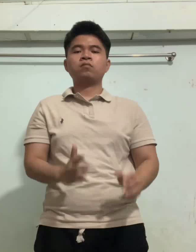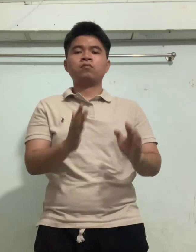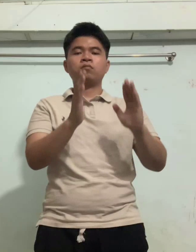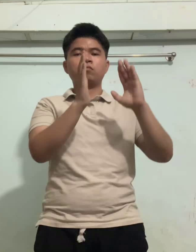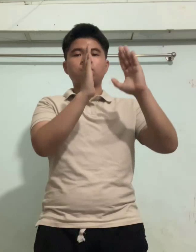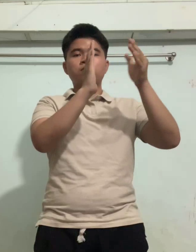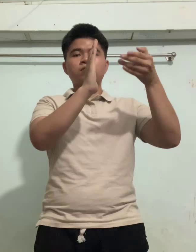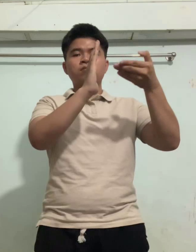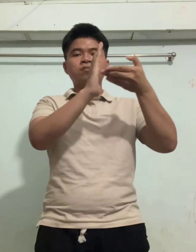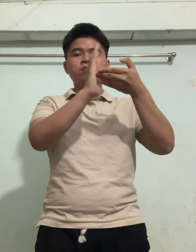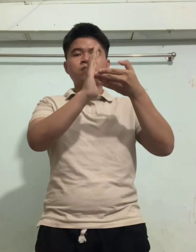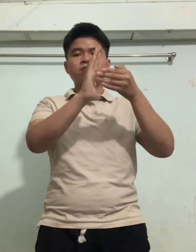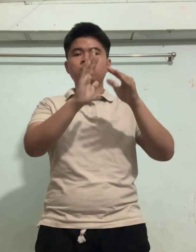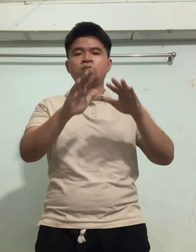gioi thieu